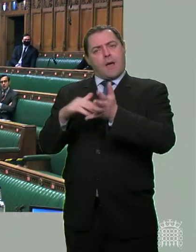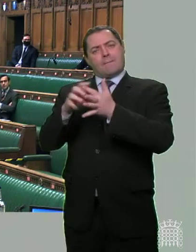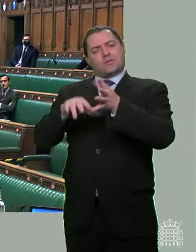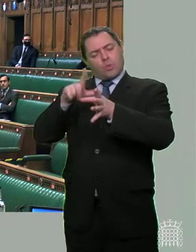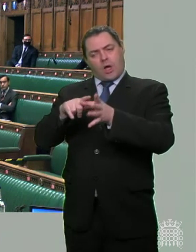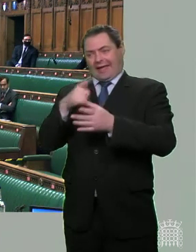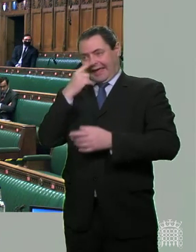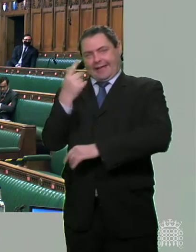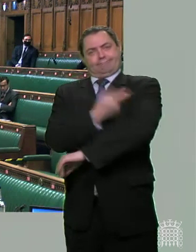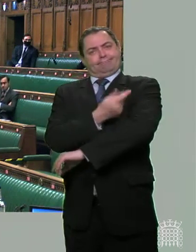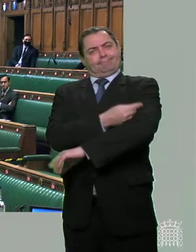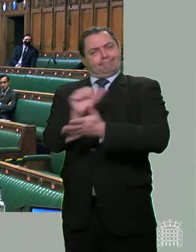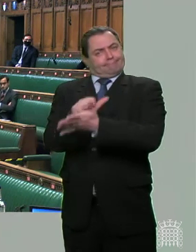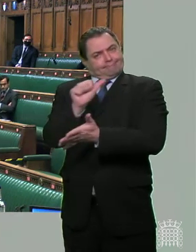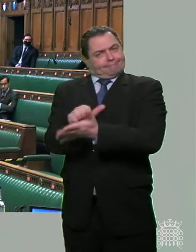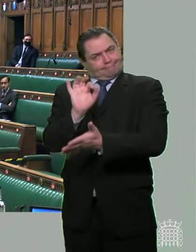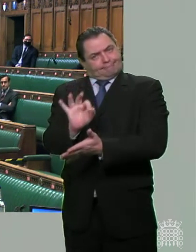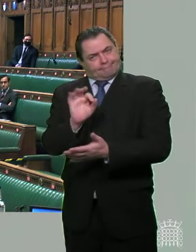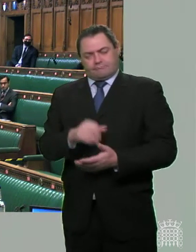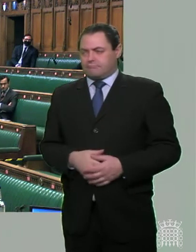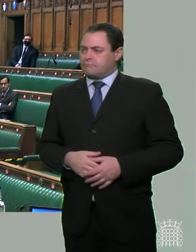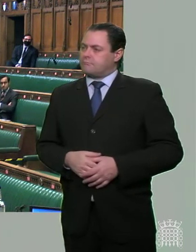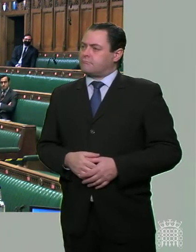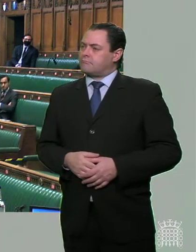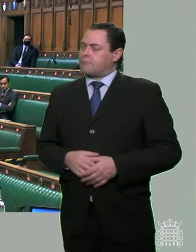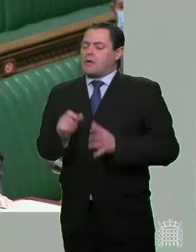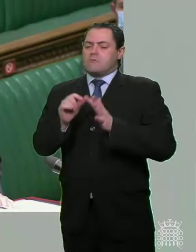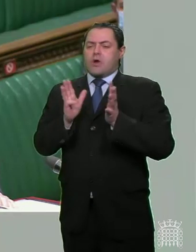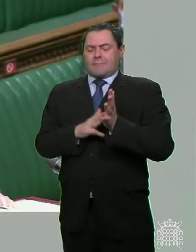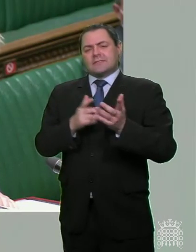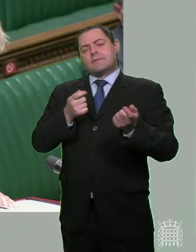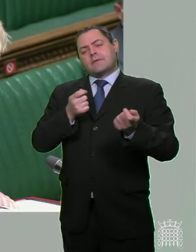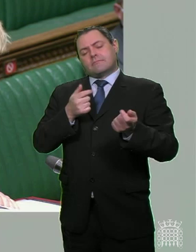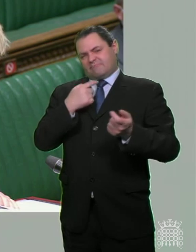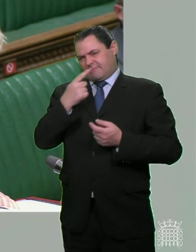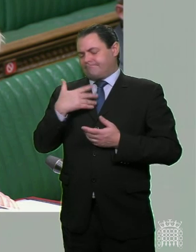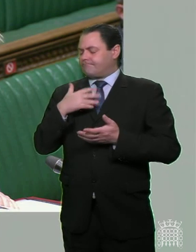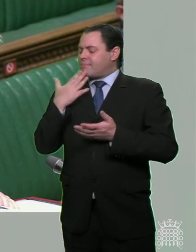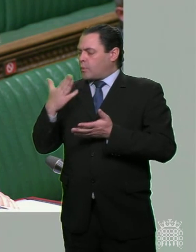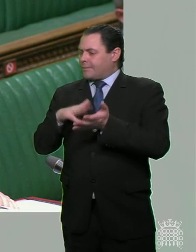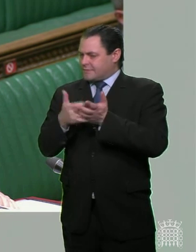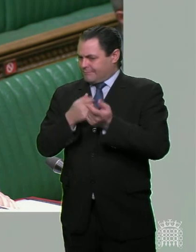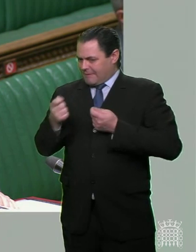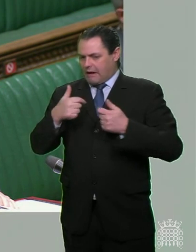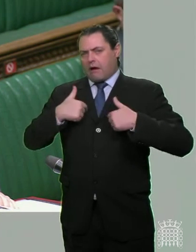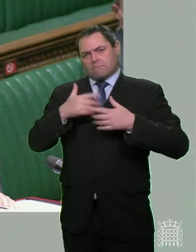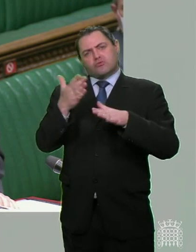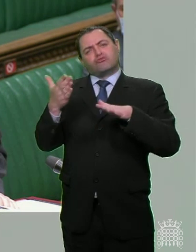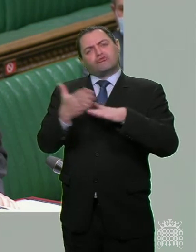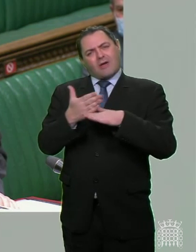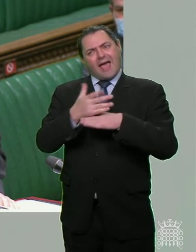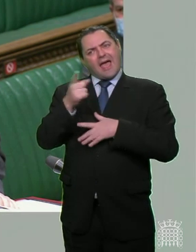I share my honourable Friend’s sense of frustration about the pace of the vaccine roll-out.